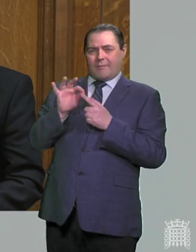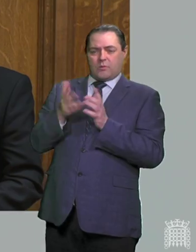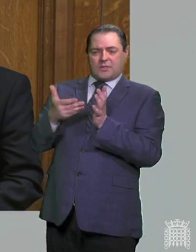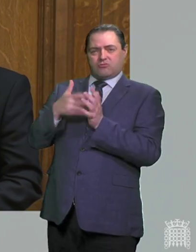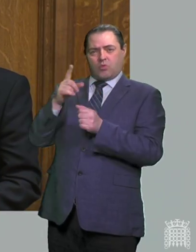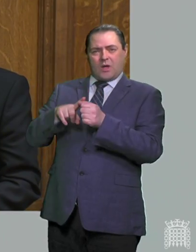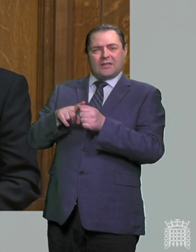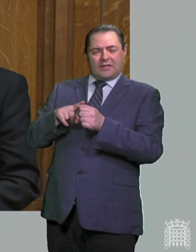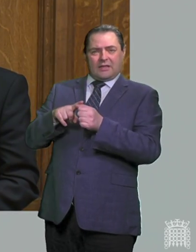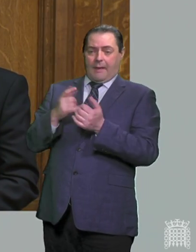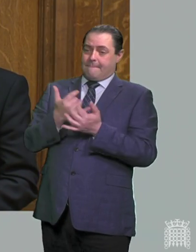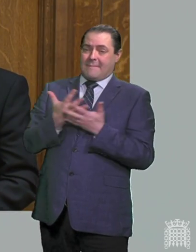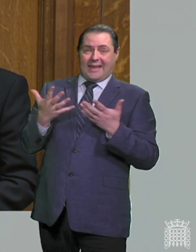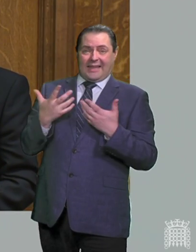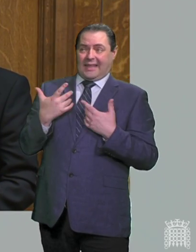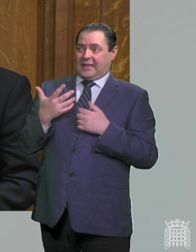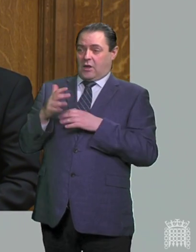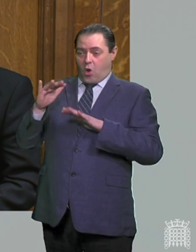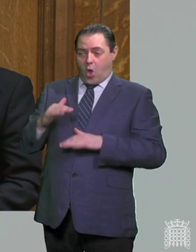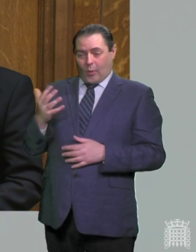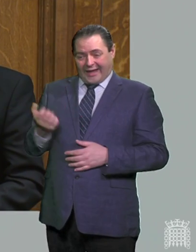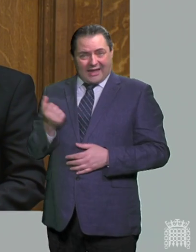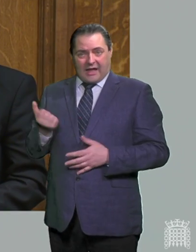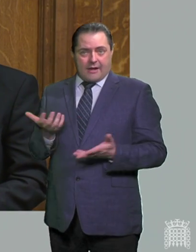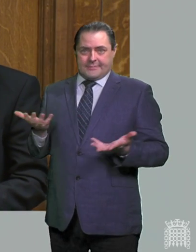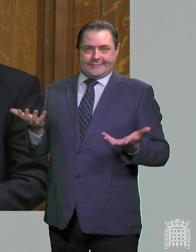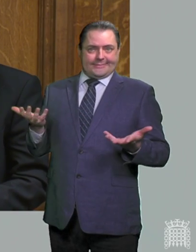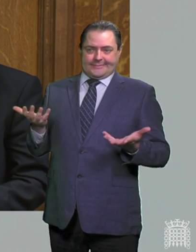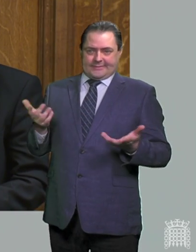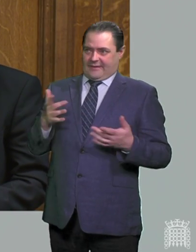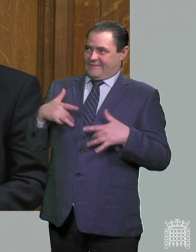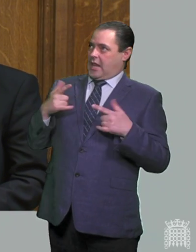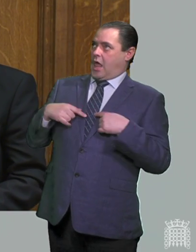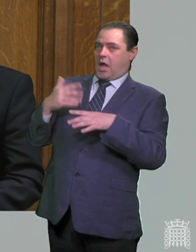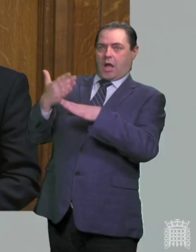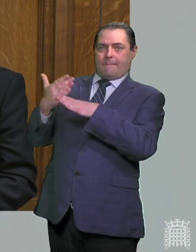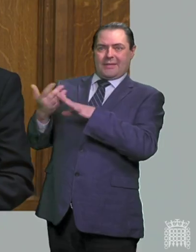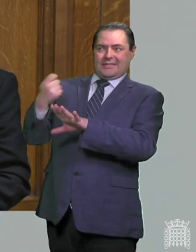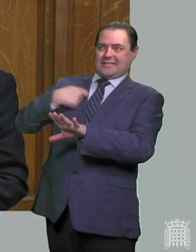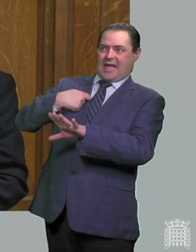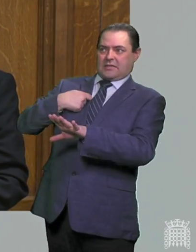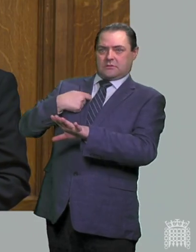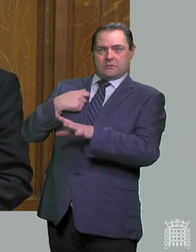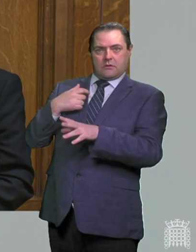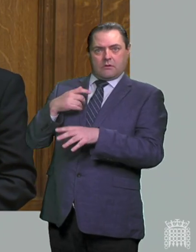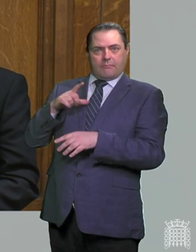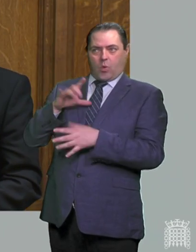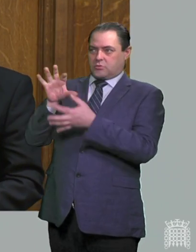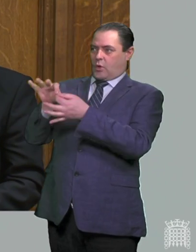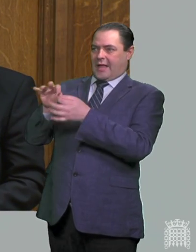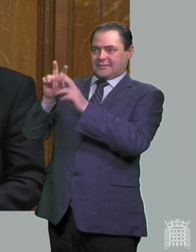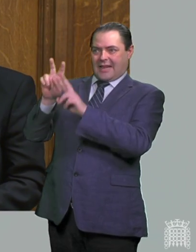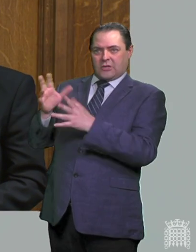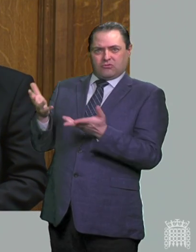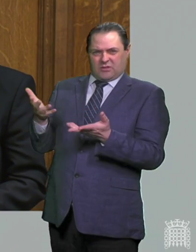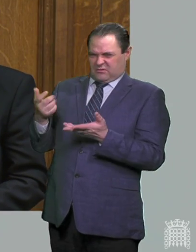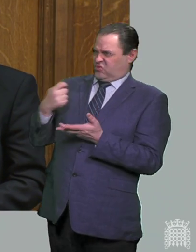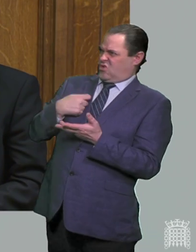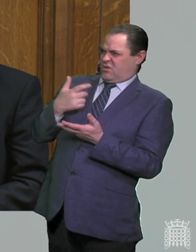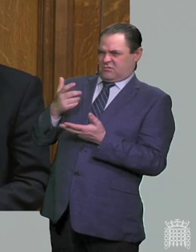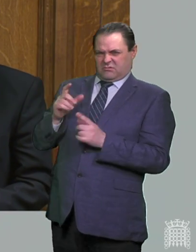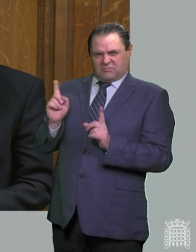To many of my constituents, particularly those in low-income households, that seems like a company tax just for having the temerity to be connected to the network.